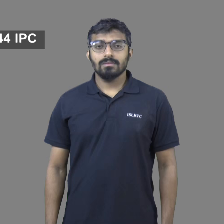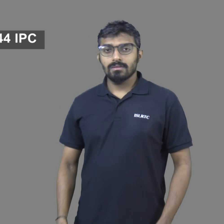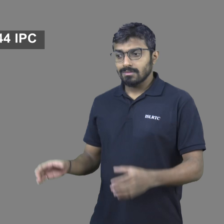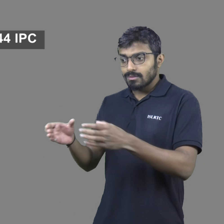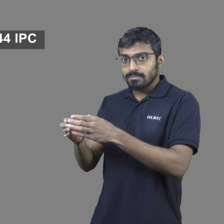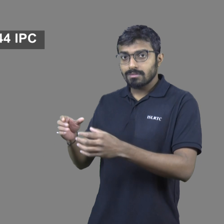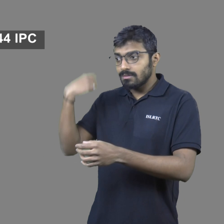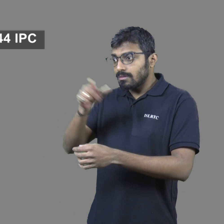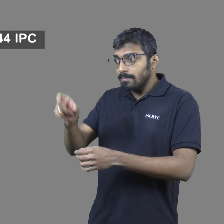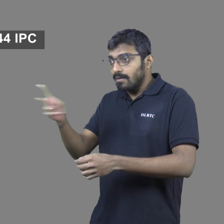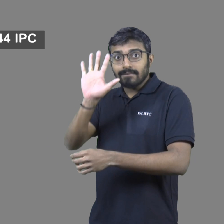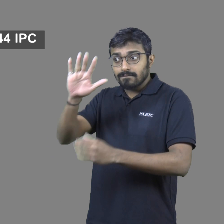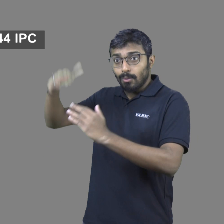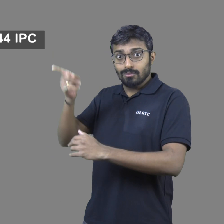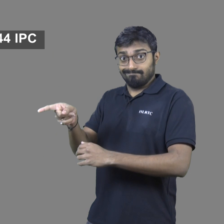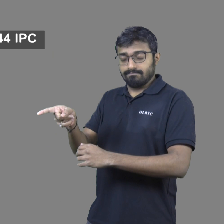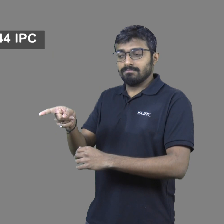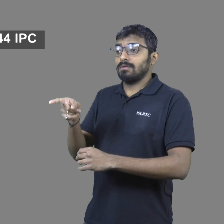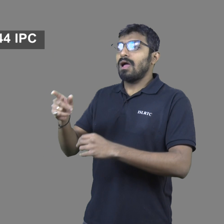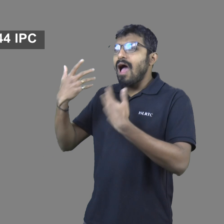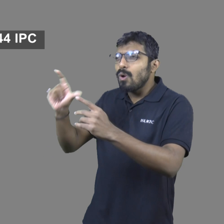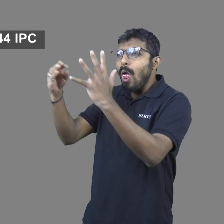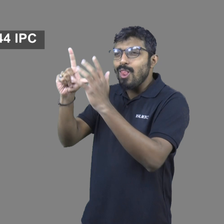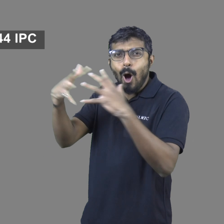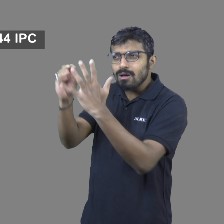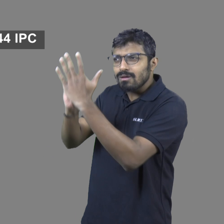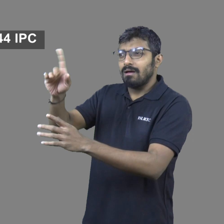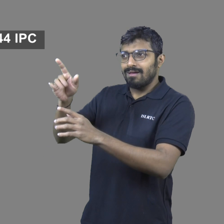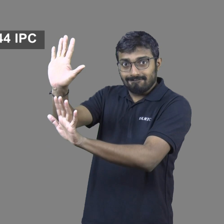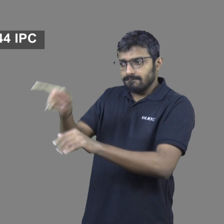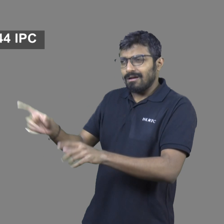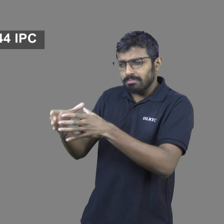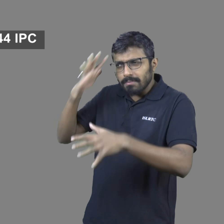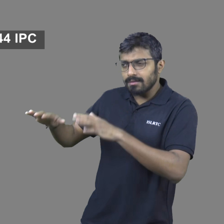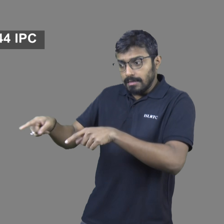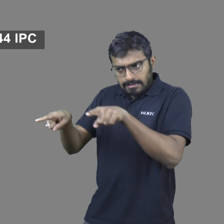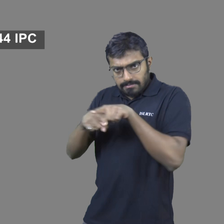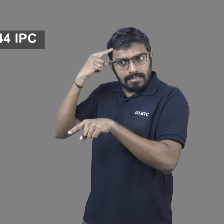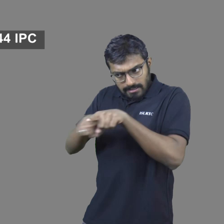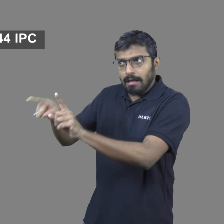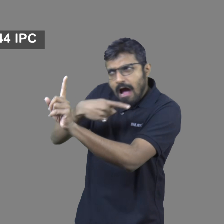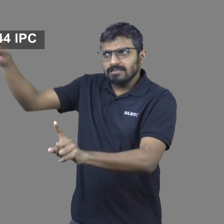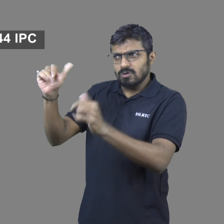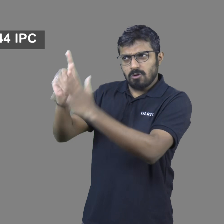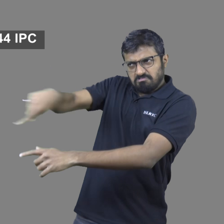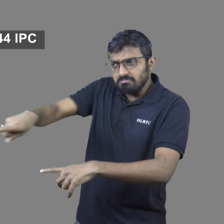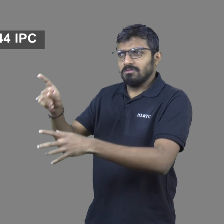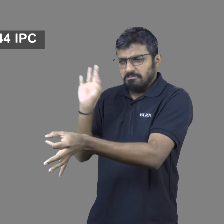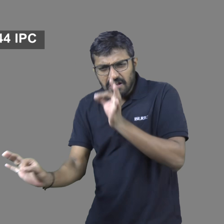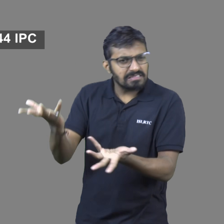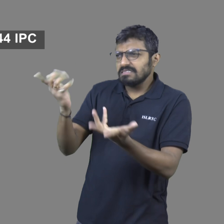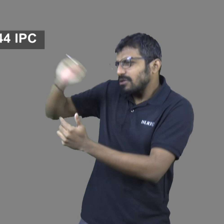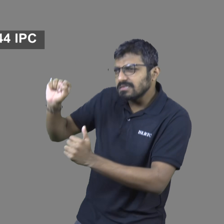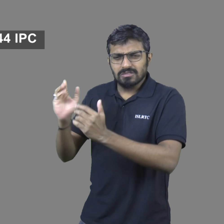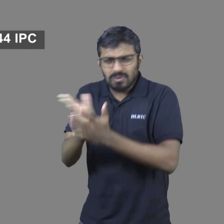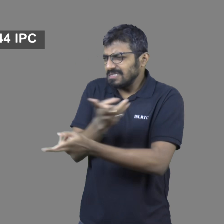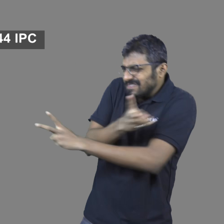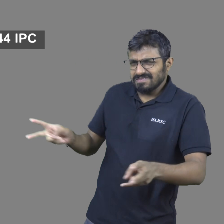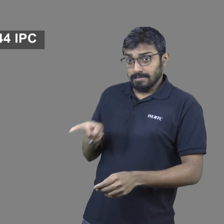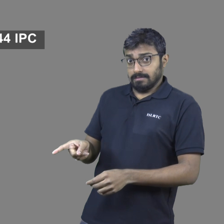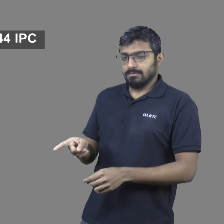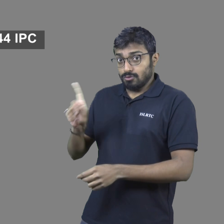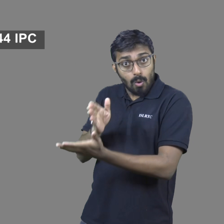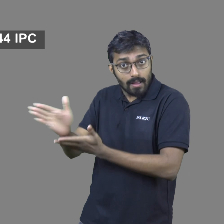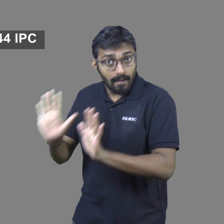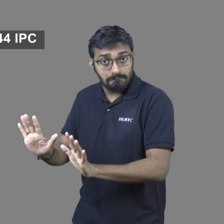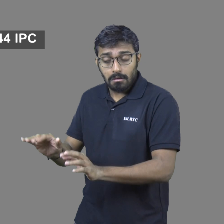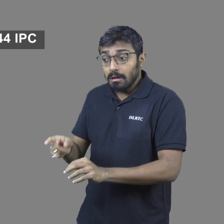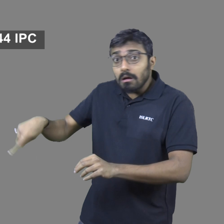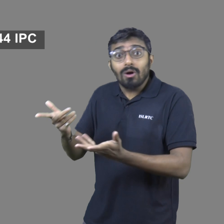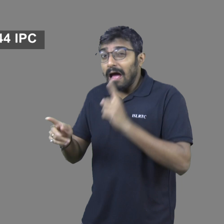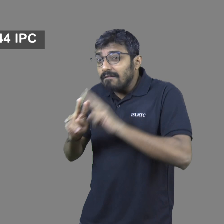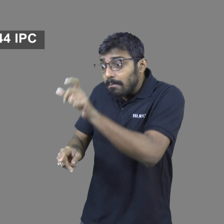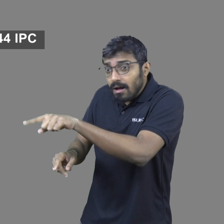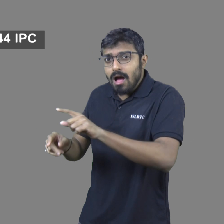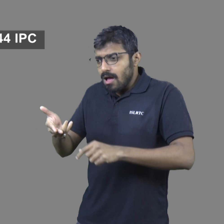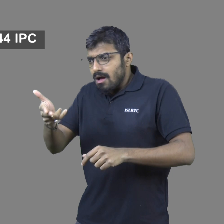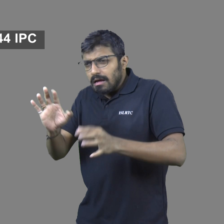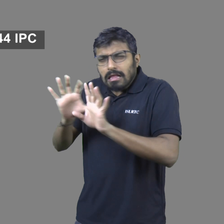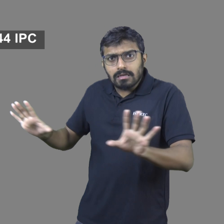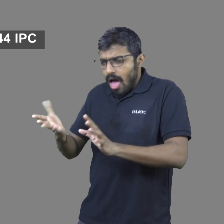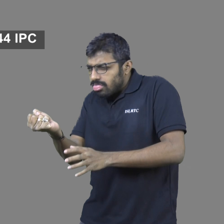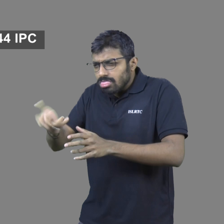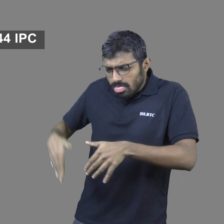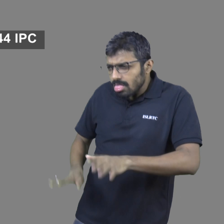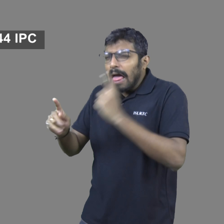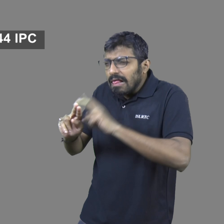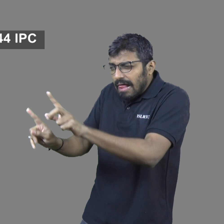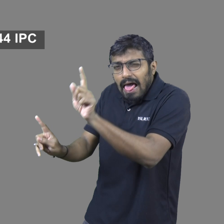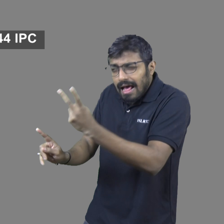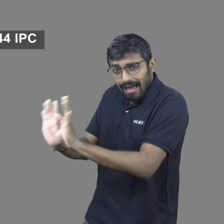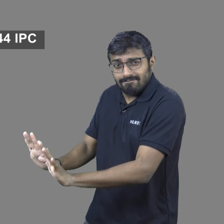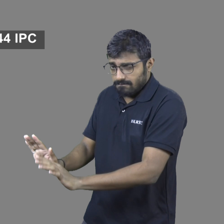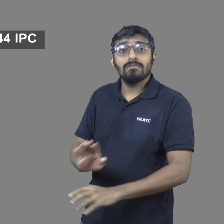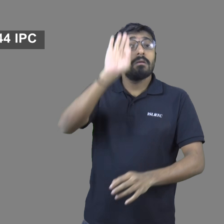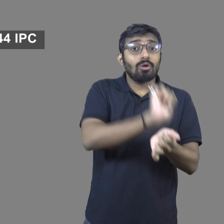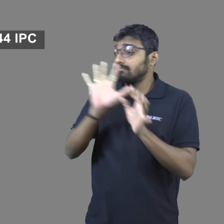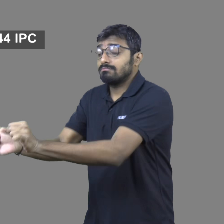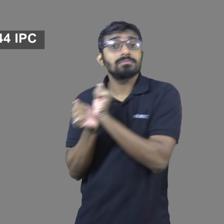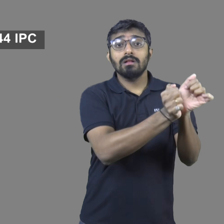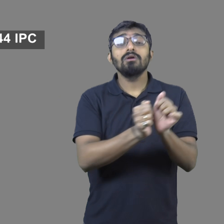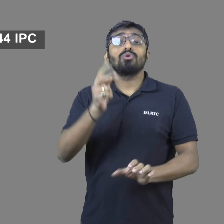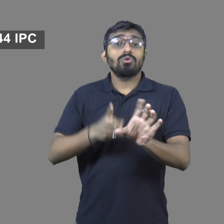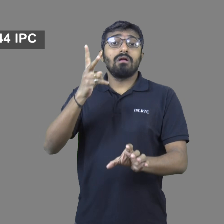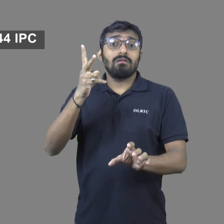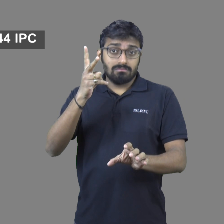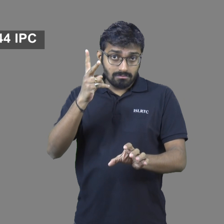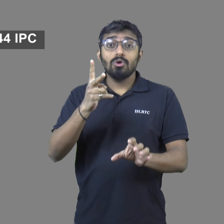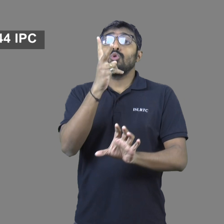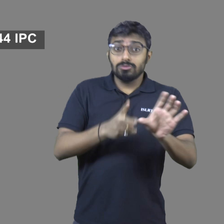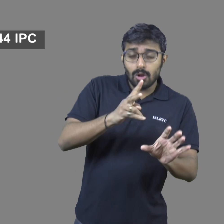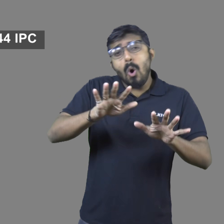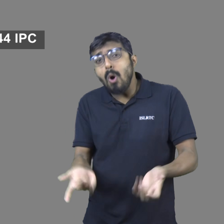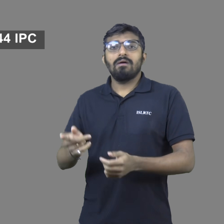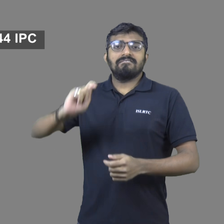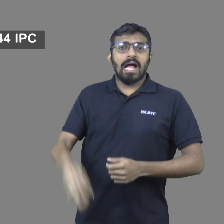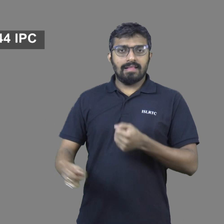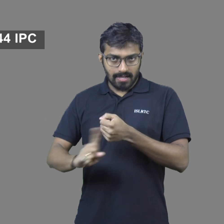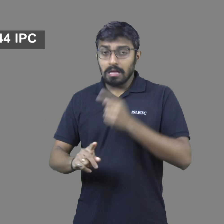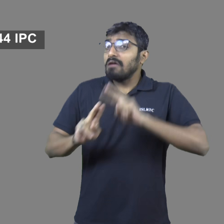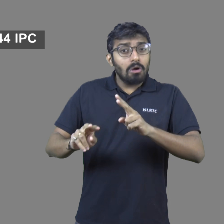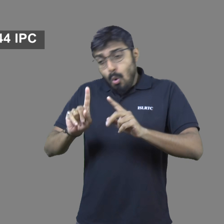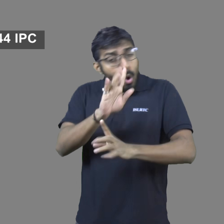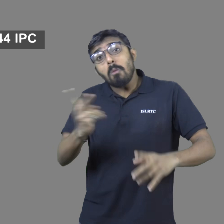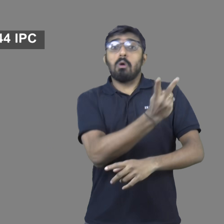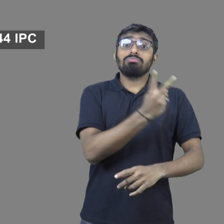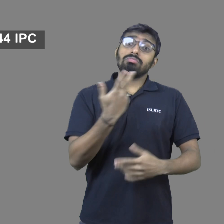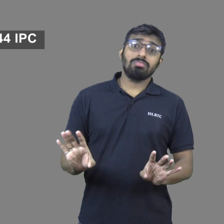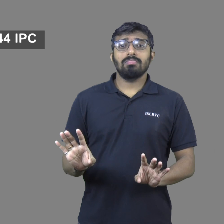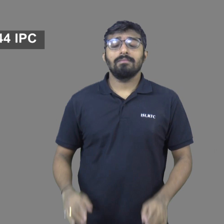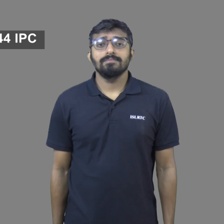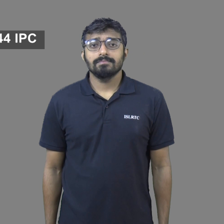Section 144 IPC